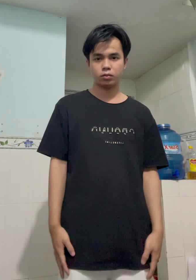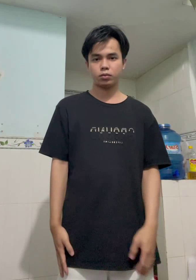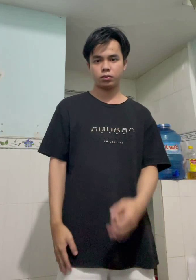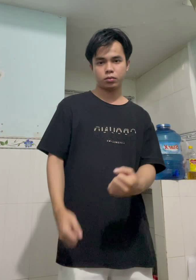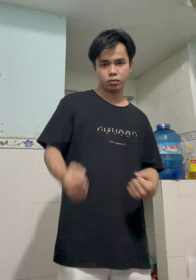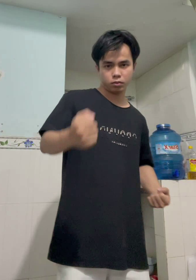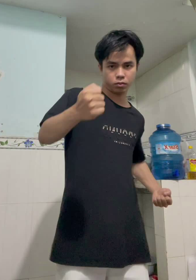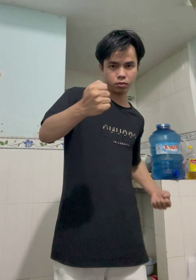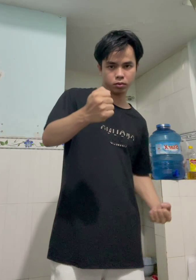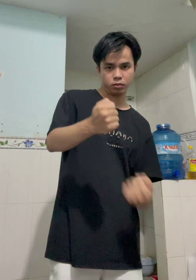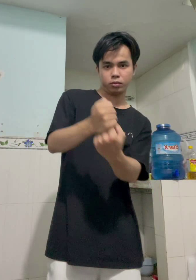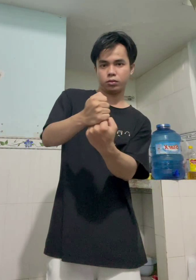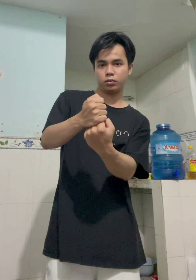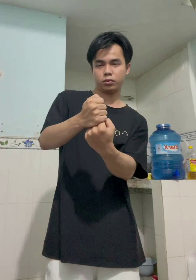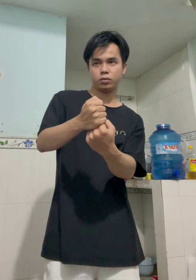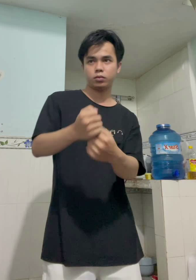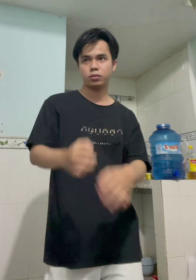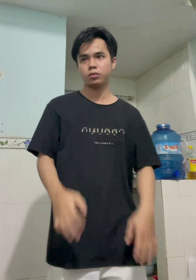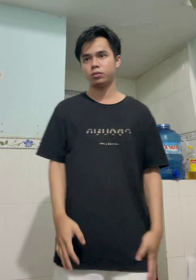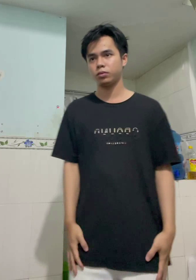ho tro